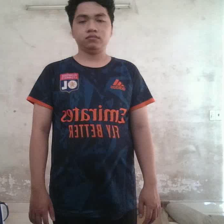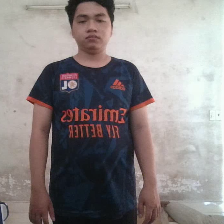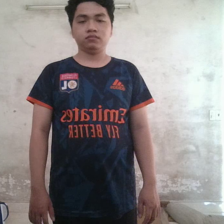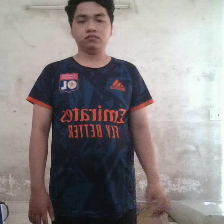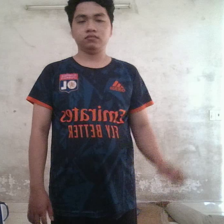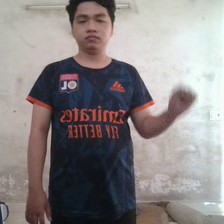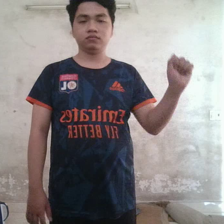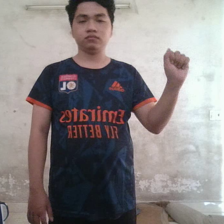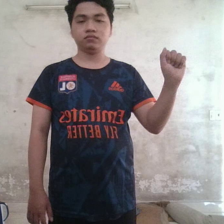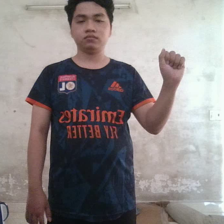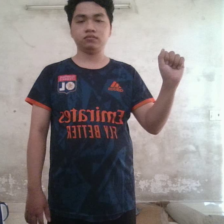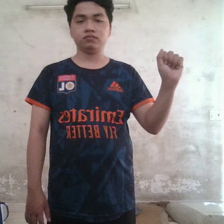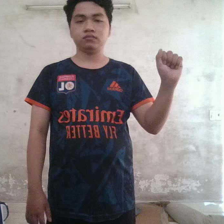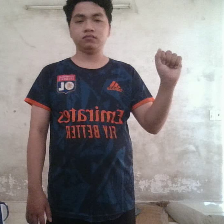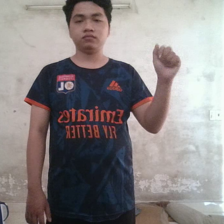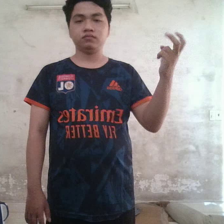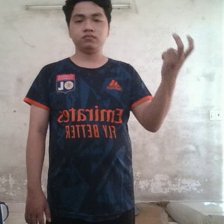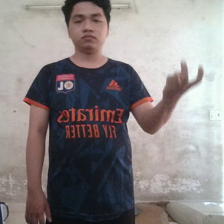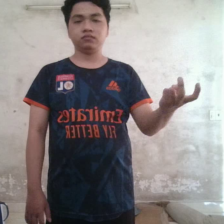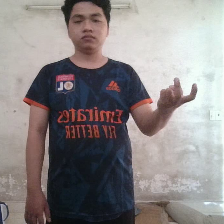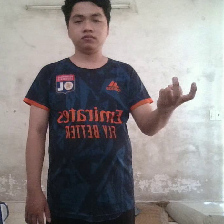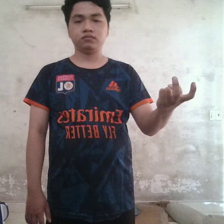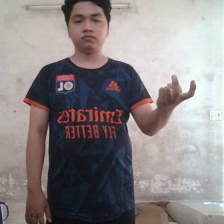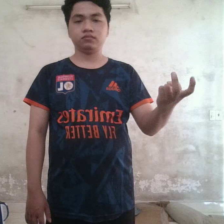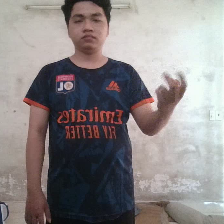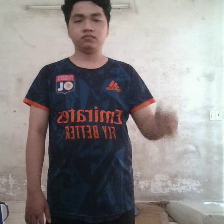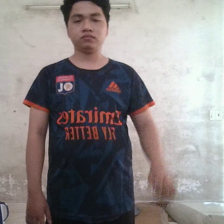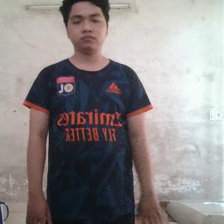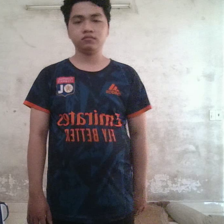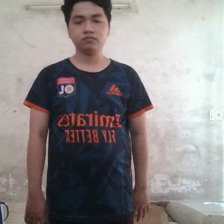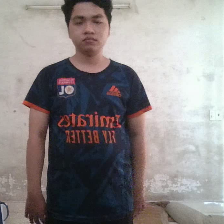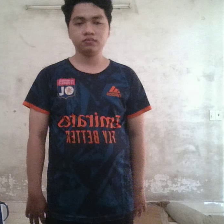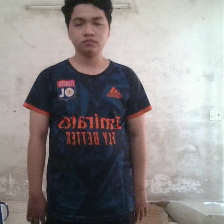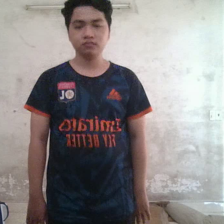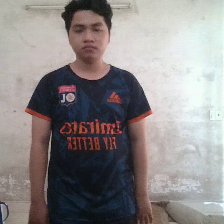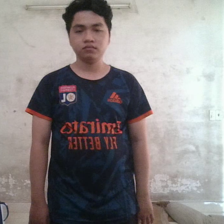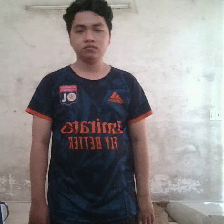ă